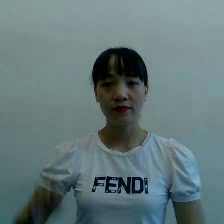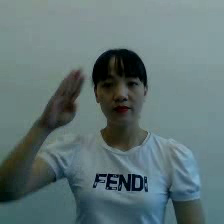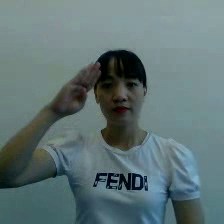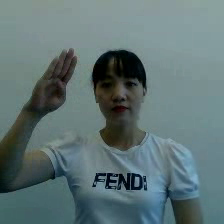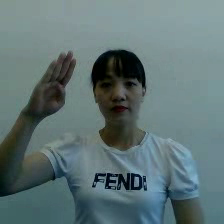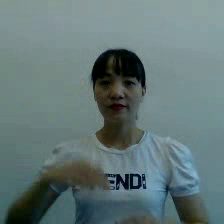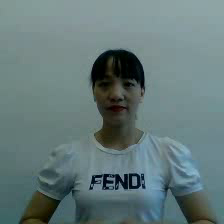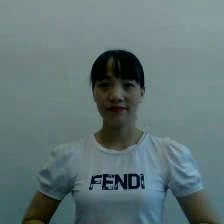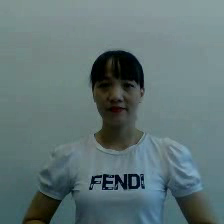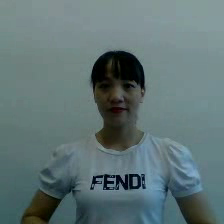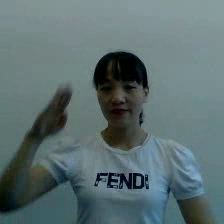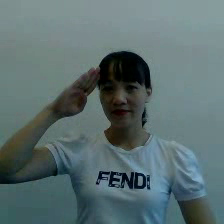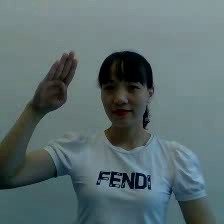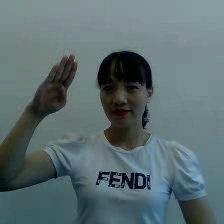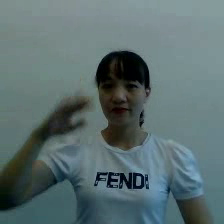Chậm lại